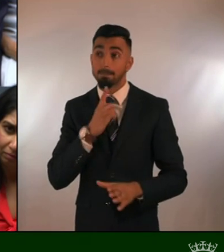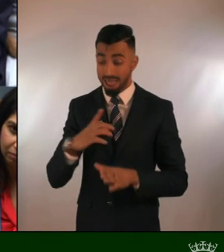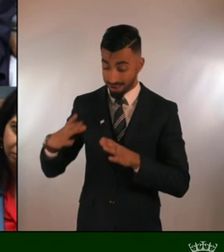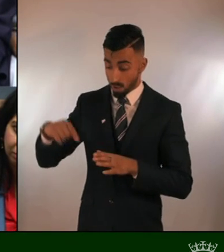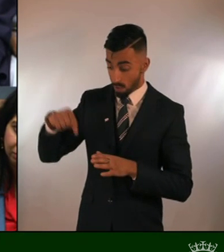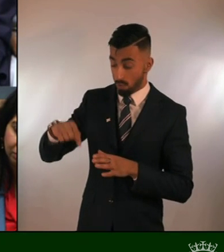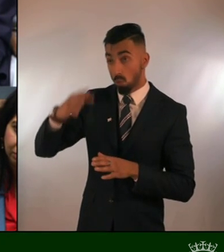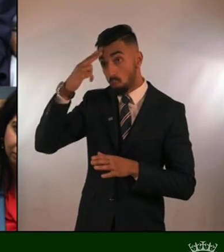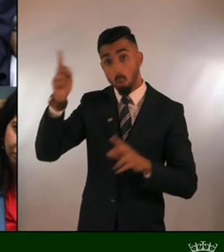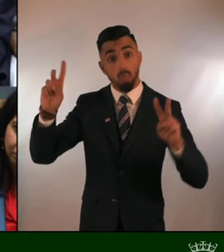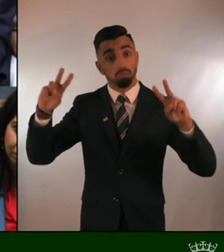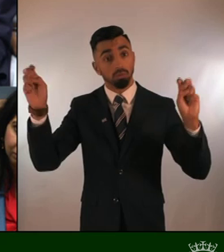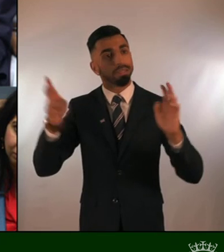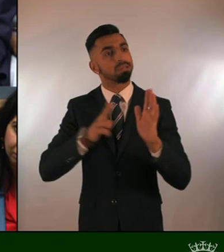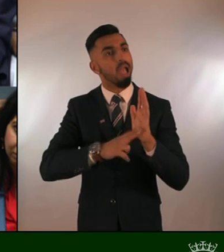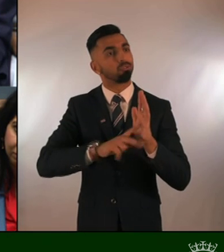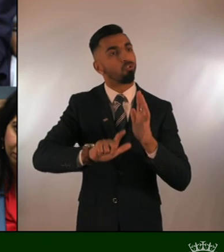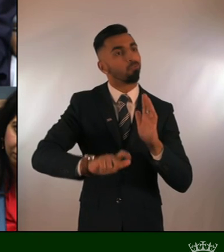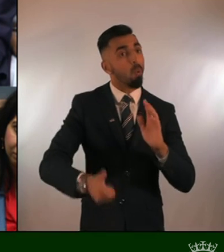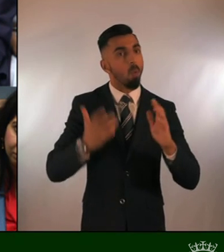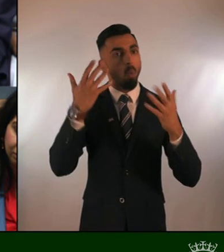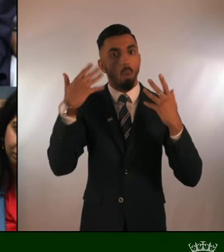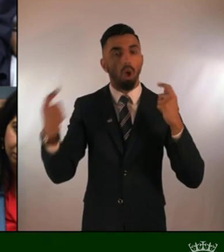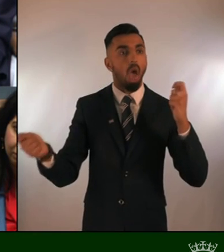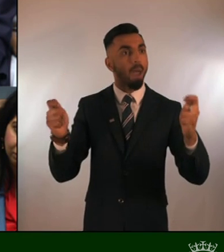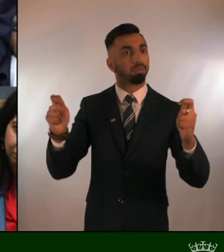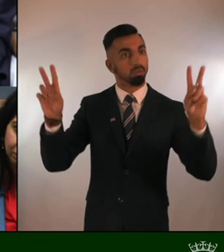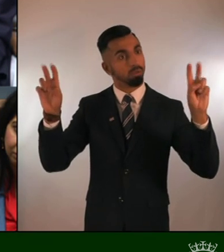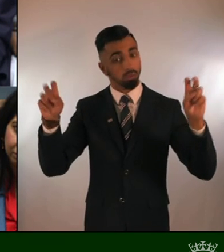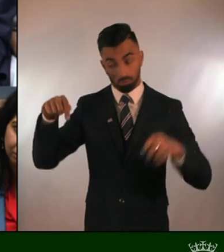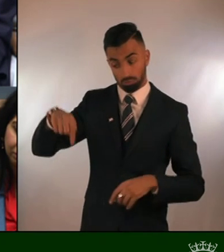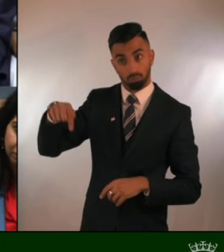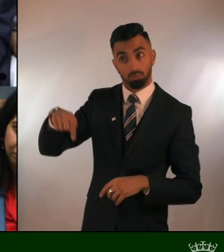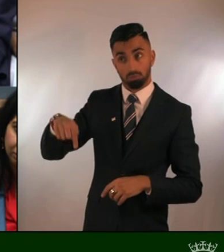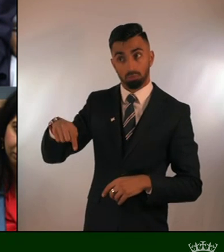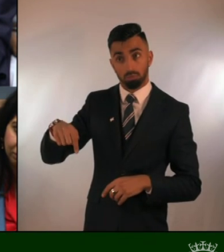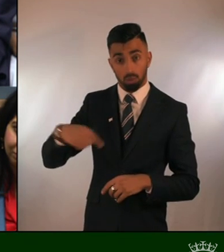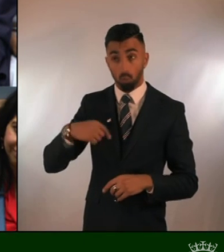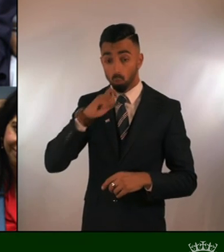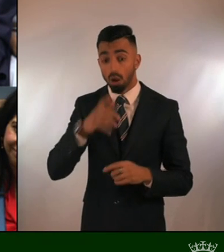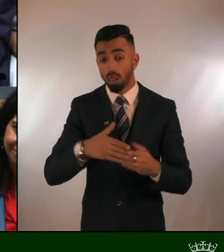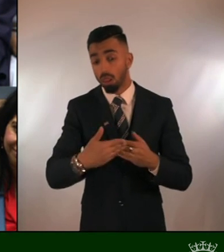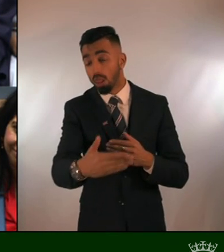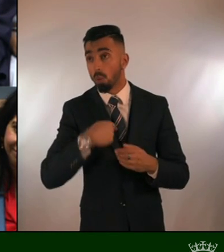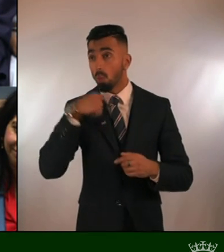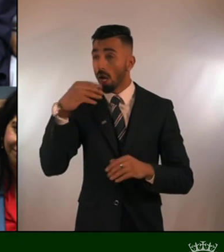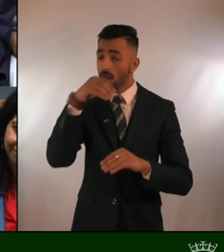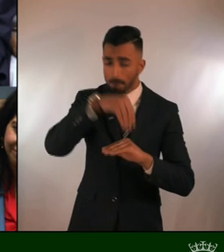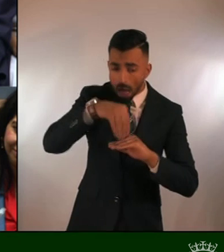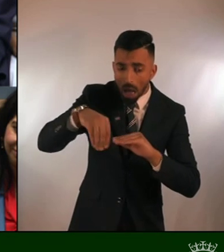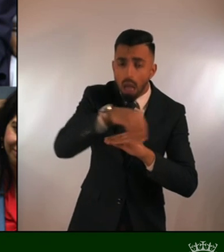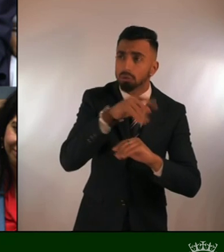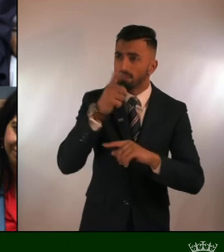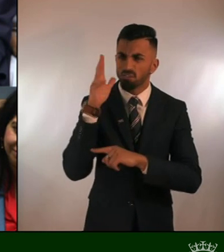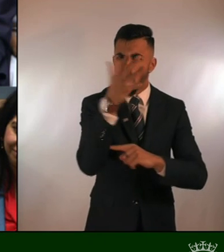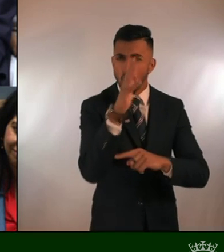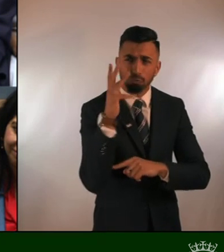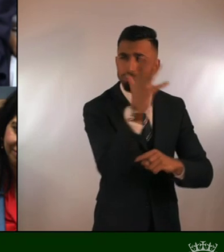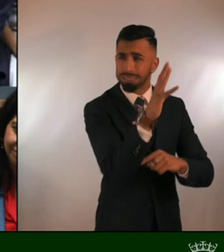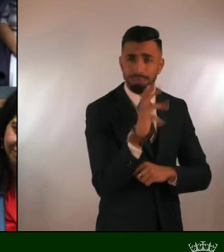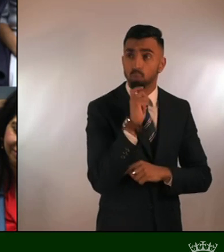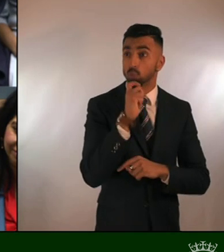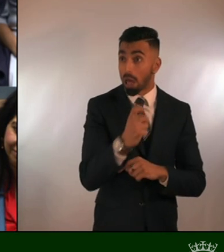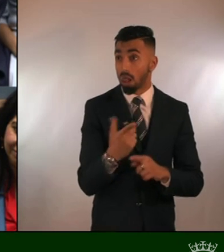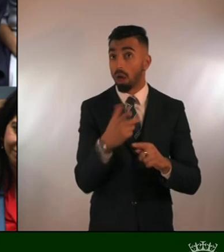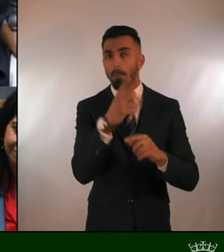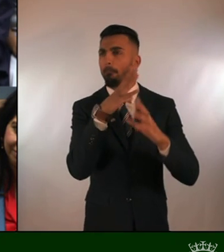Over the next five years, we will plant around 30,000 hectares of trees—that is a forest larger than Birmingham—and restore 35,000 hectares of peatland.